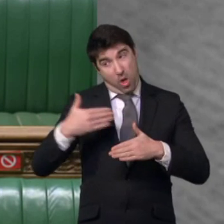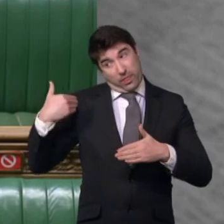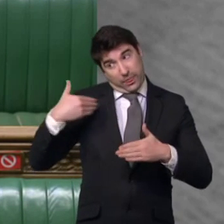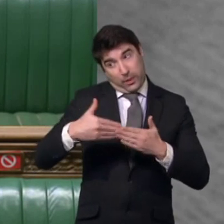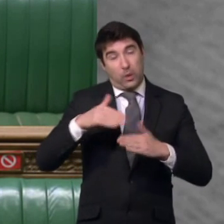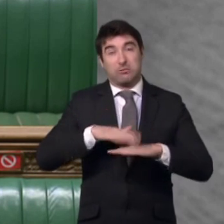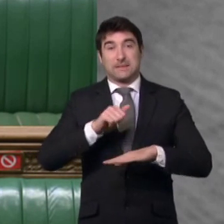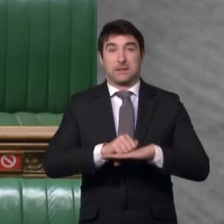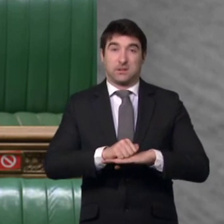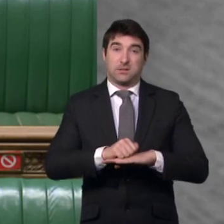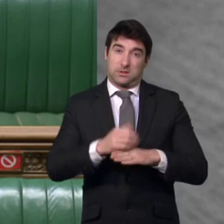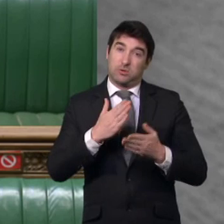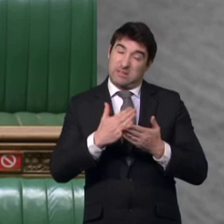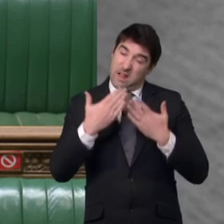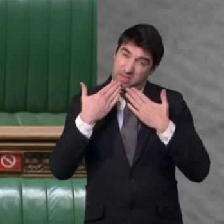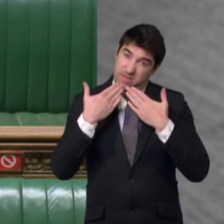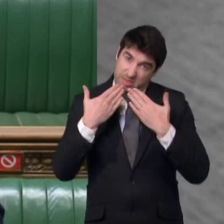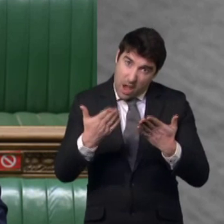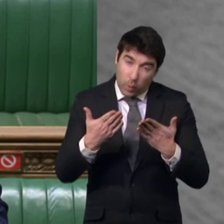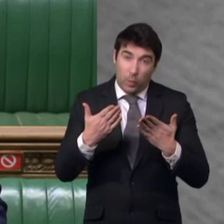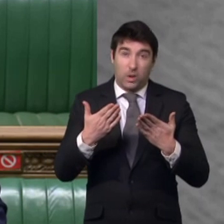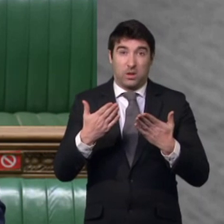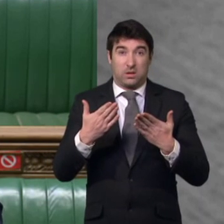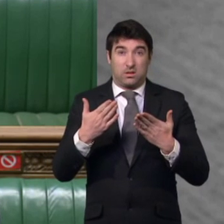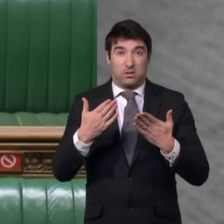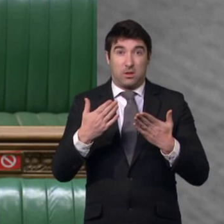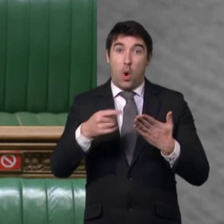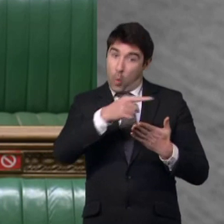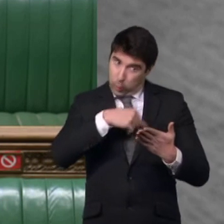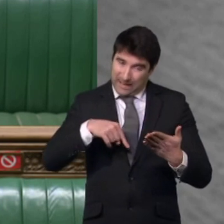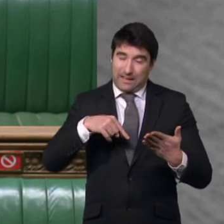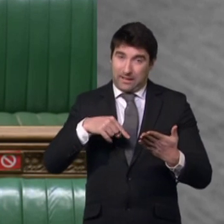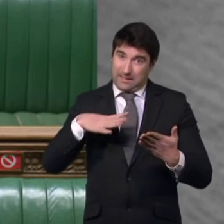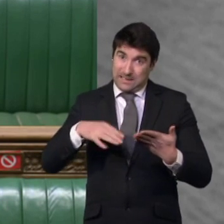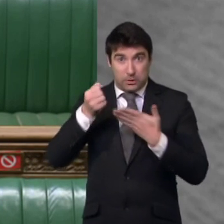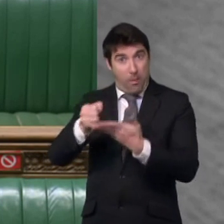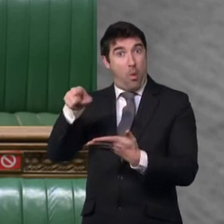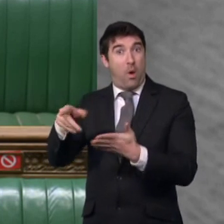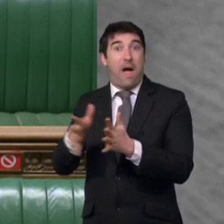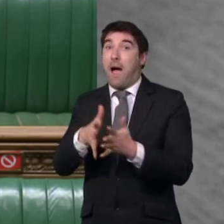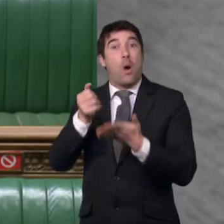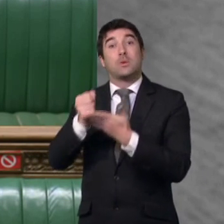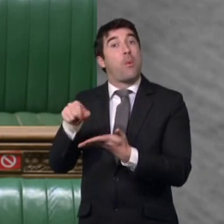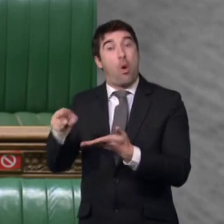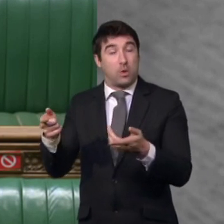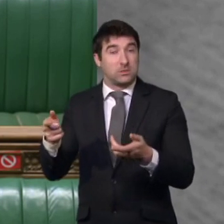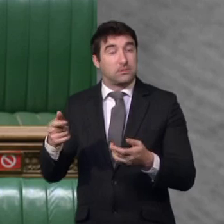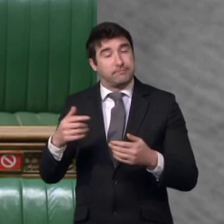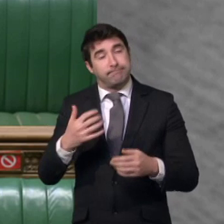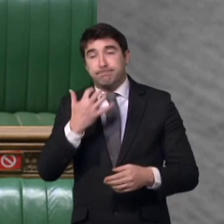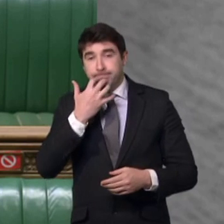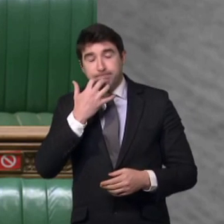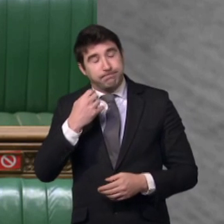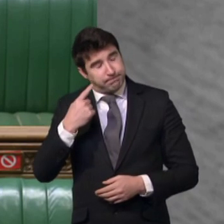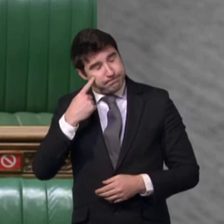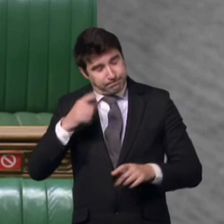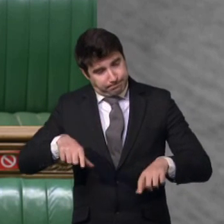They deserve our thanks, our gratitude and our support. We owe it to them to fulfil our responsibility to keep the virus under control.